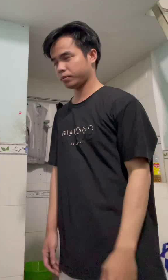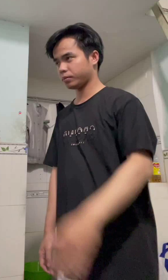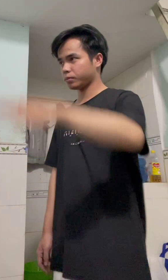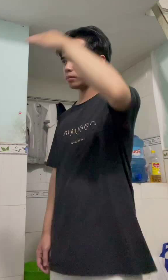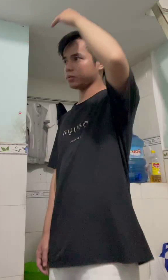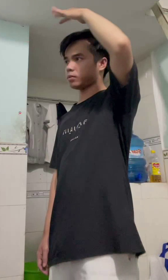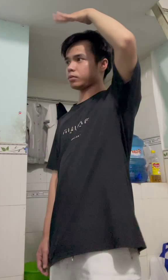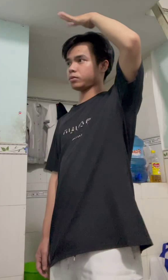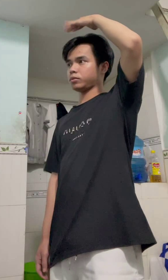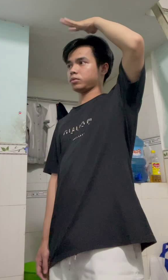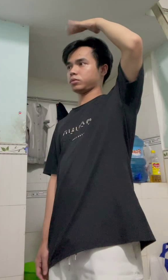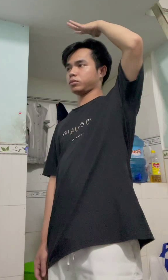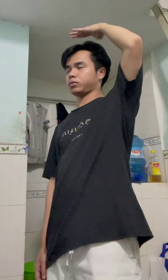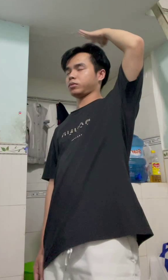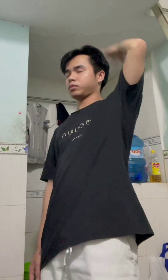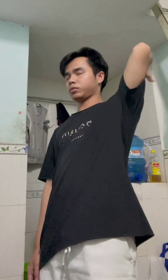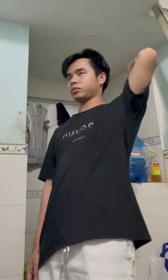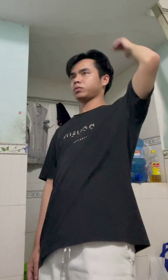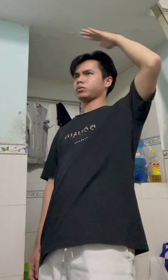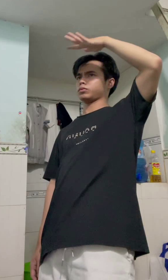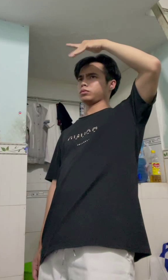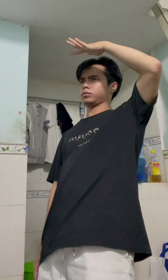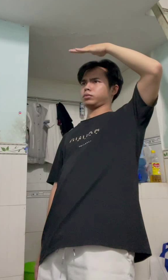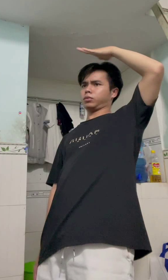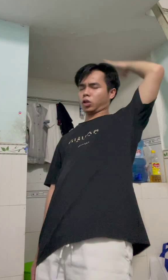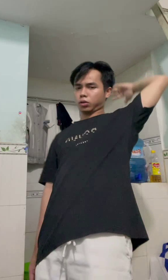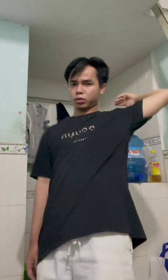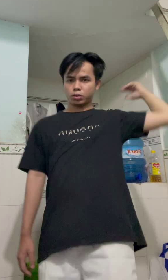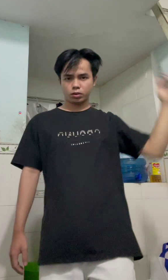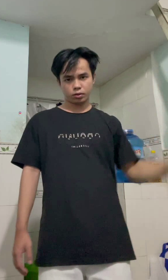vo ly